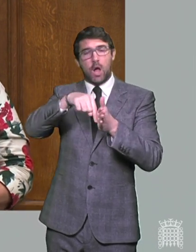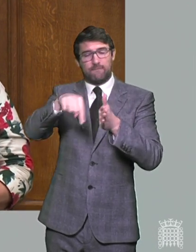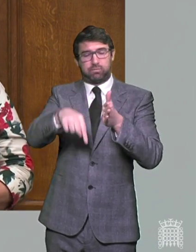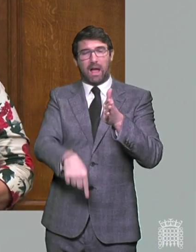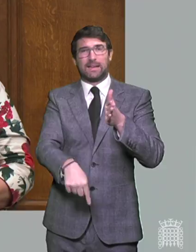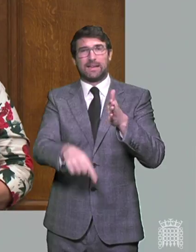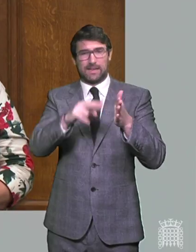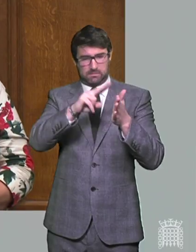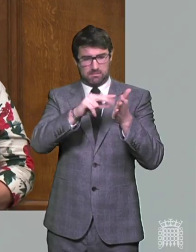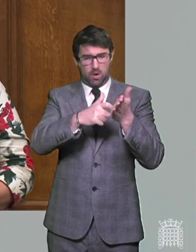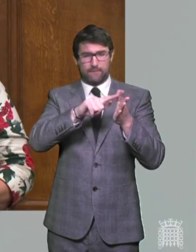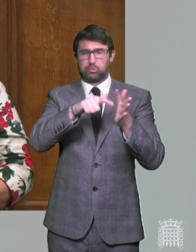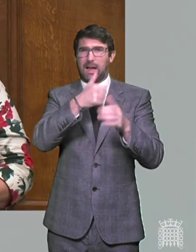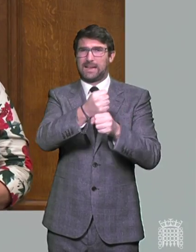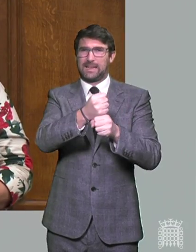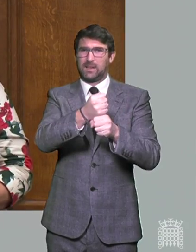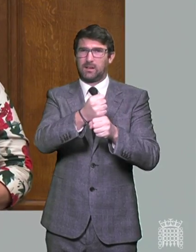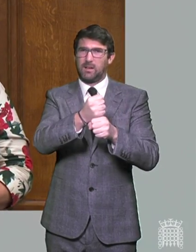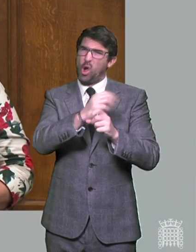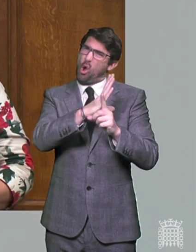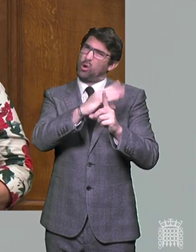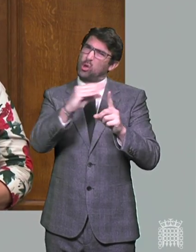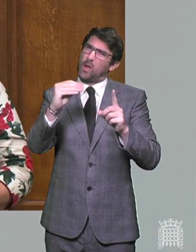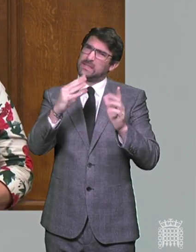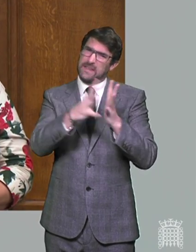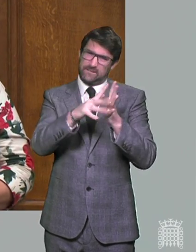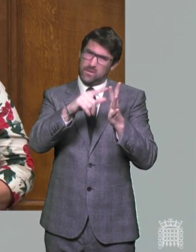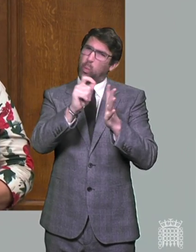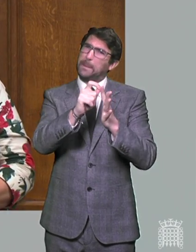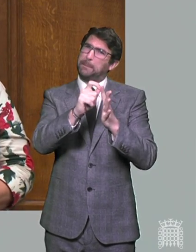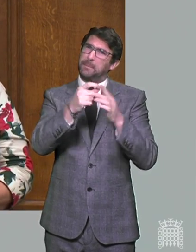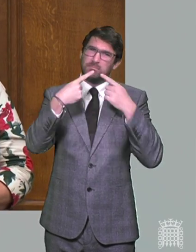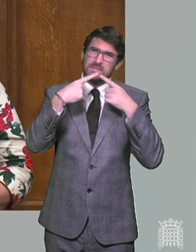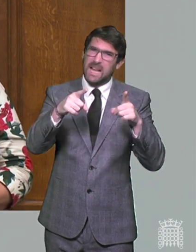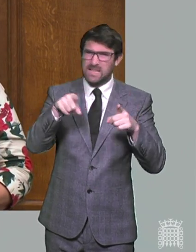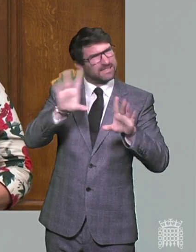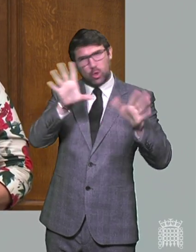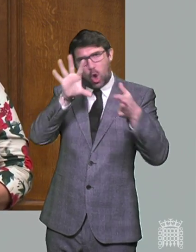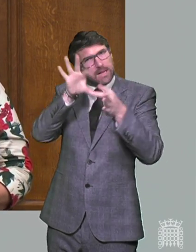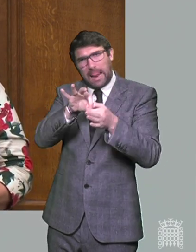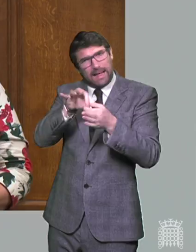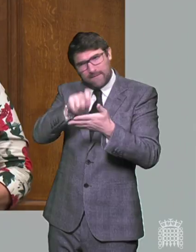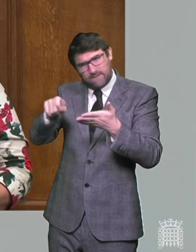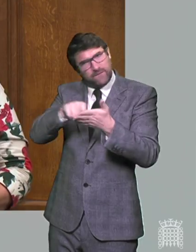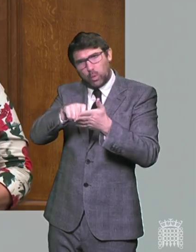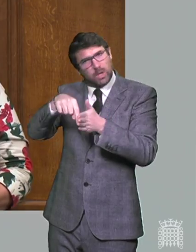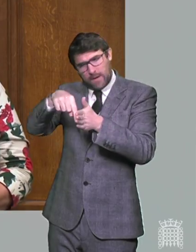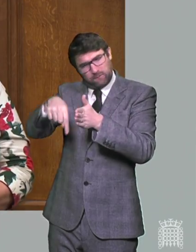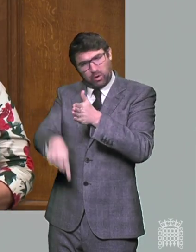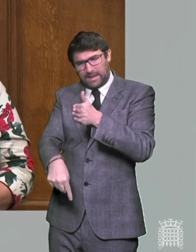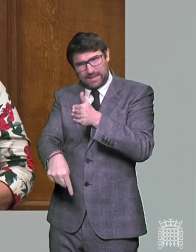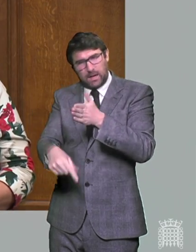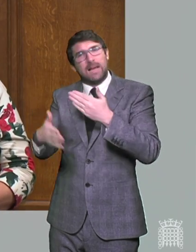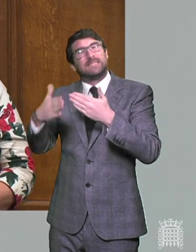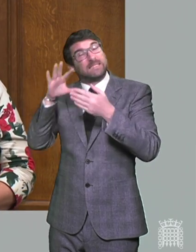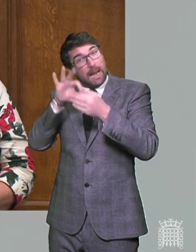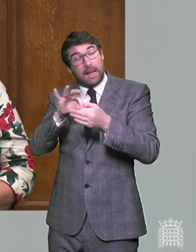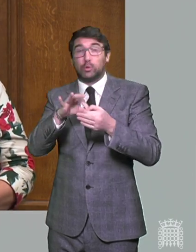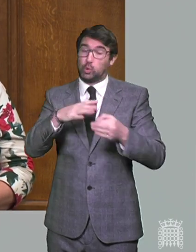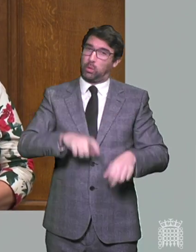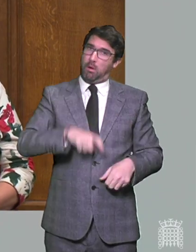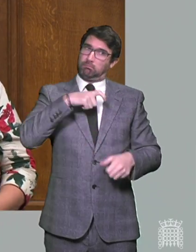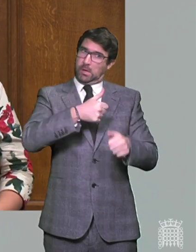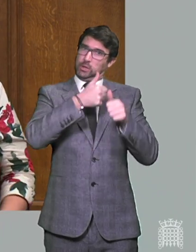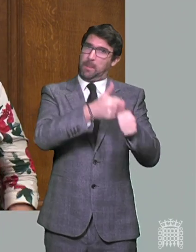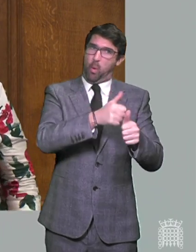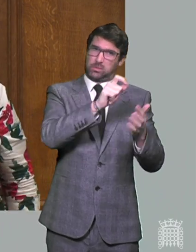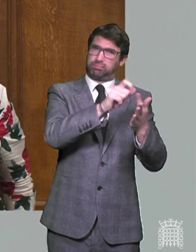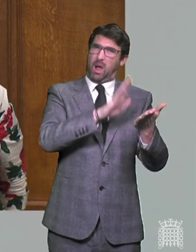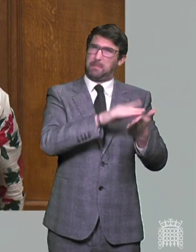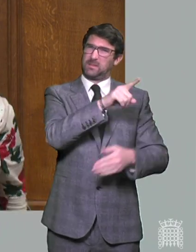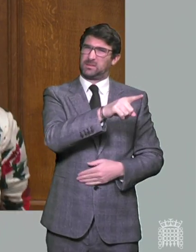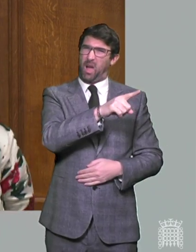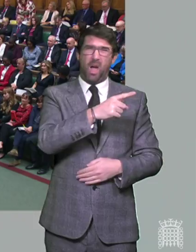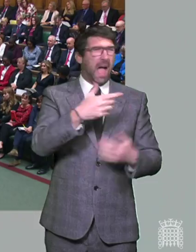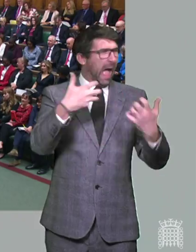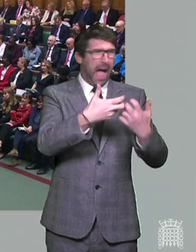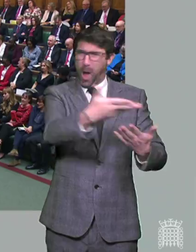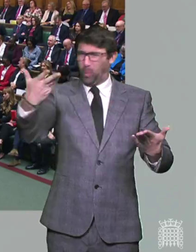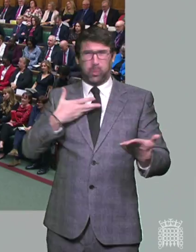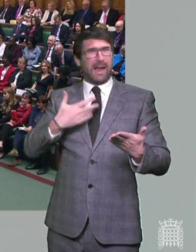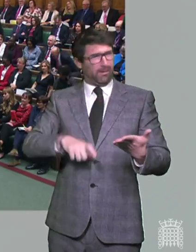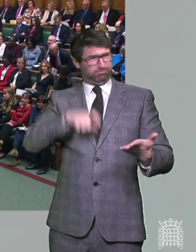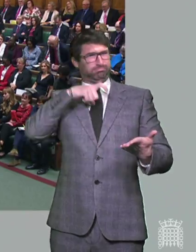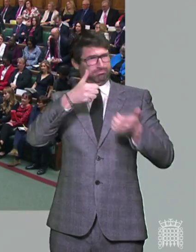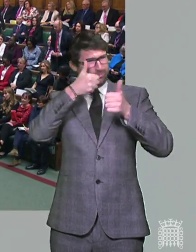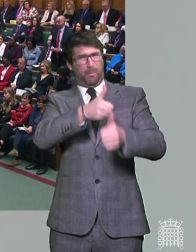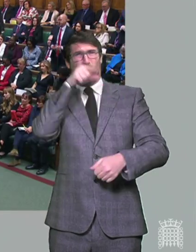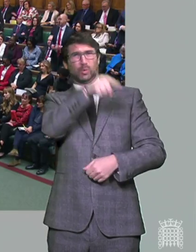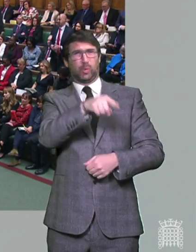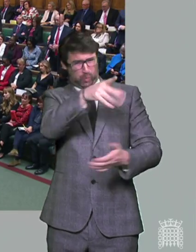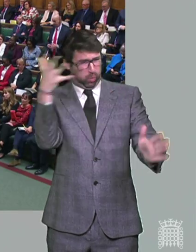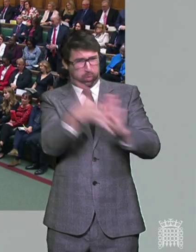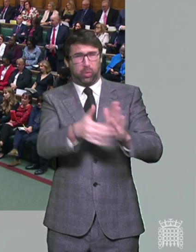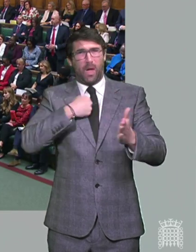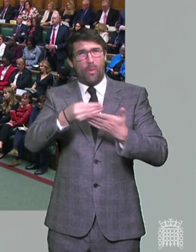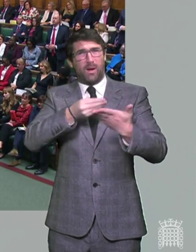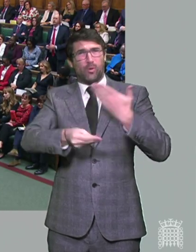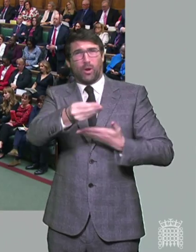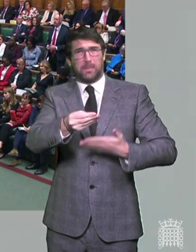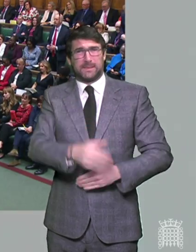Can she give us any reason why her own Back Benchers or anyone in this country can have confidence in her after her policies have caused chaos in the markets and wrecked the economy?